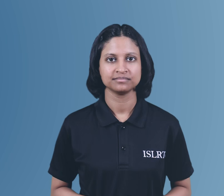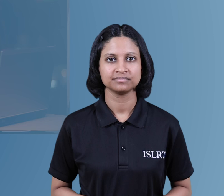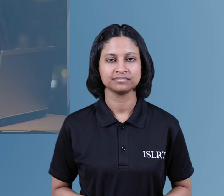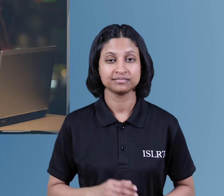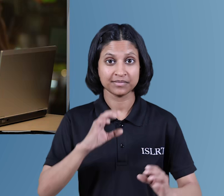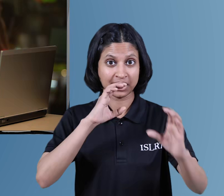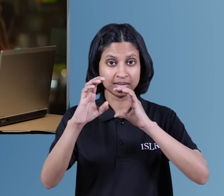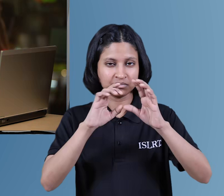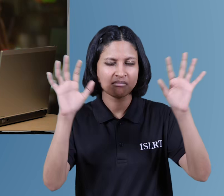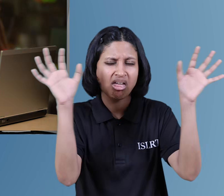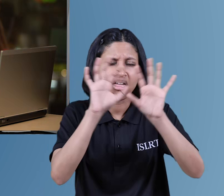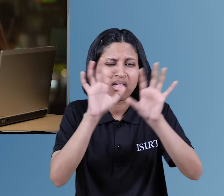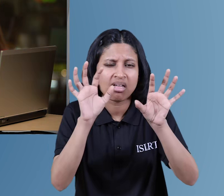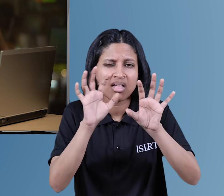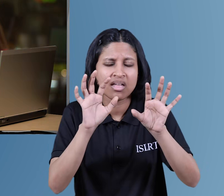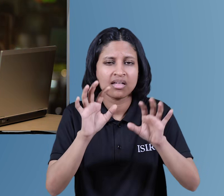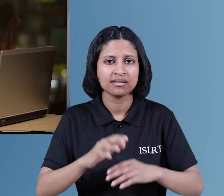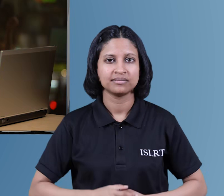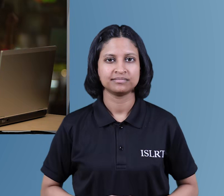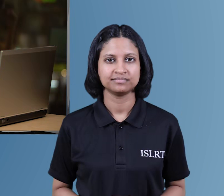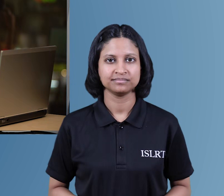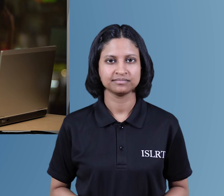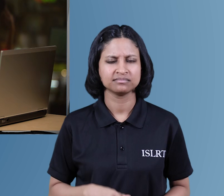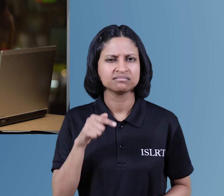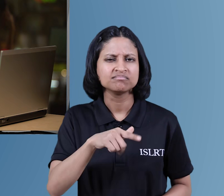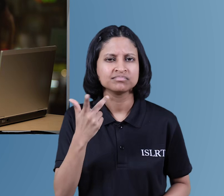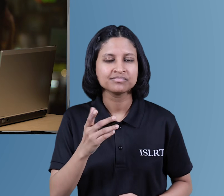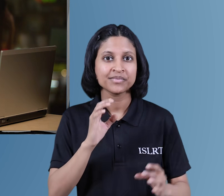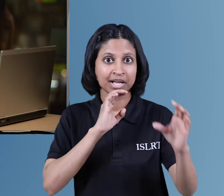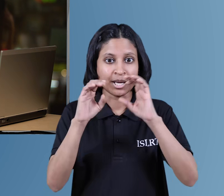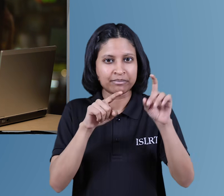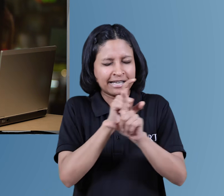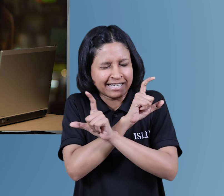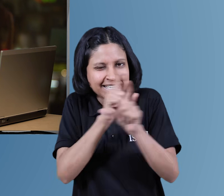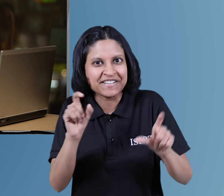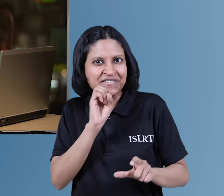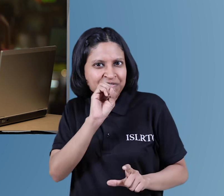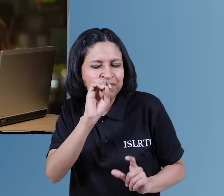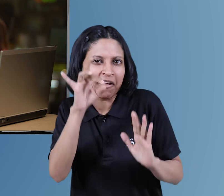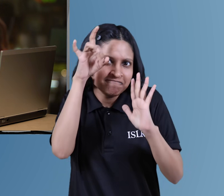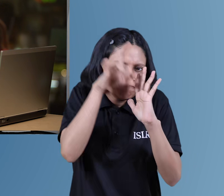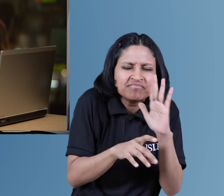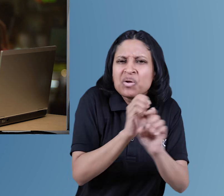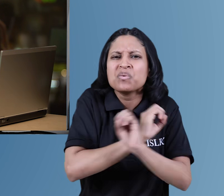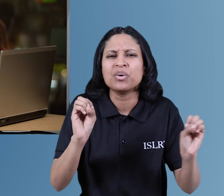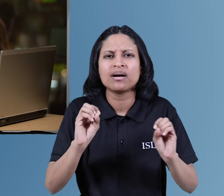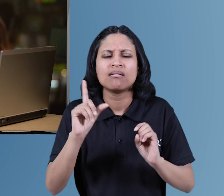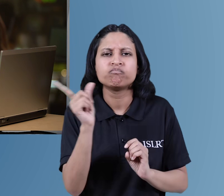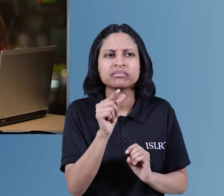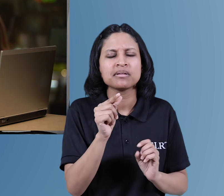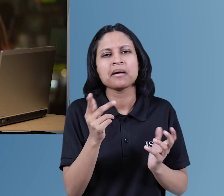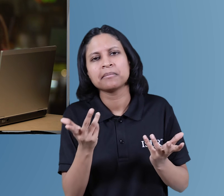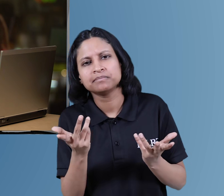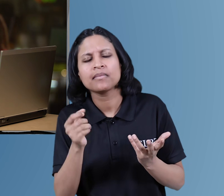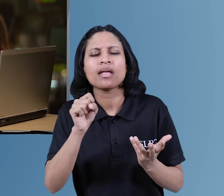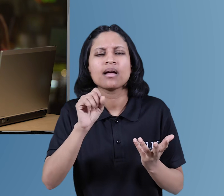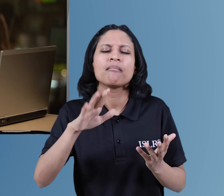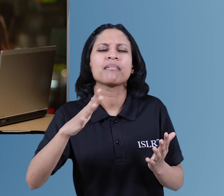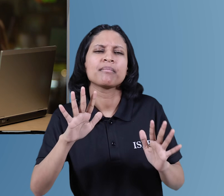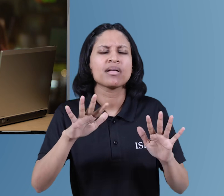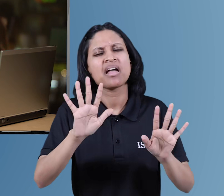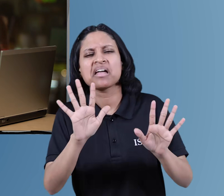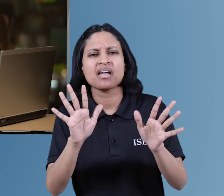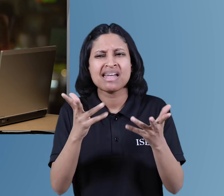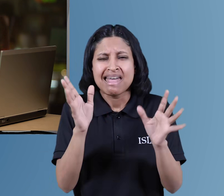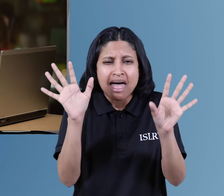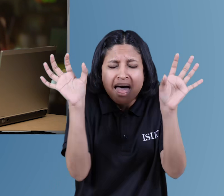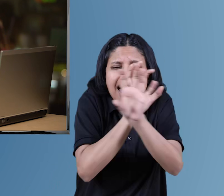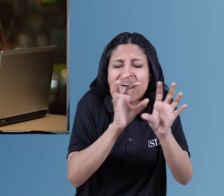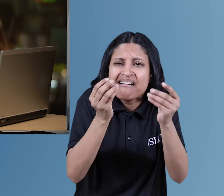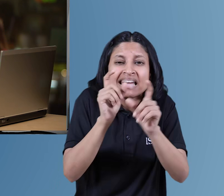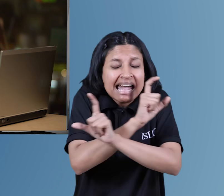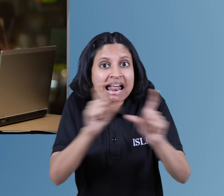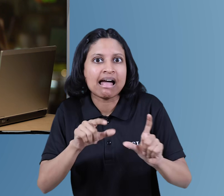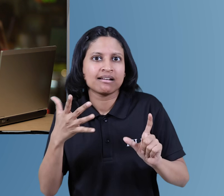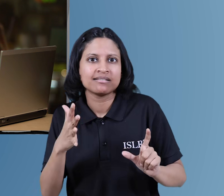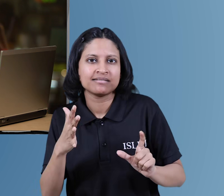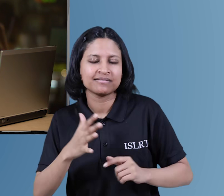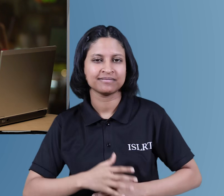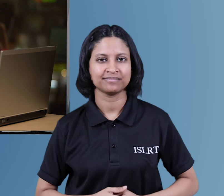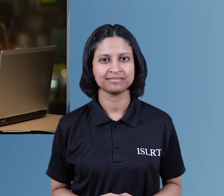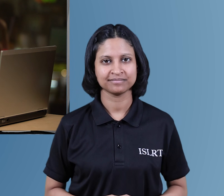Vague The term “vague” means something that is unclear. When a statement lacks detail or clarity, it can be described as vague.